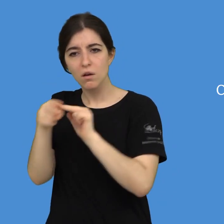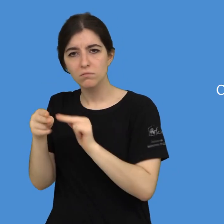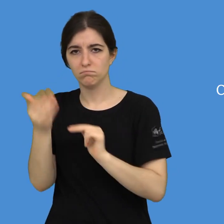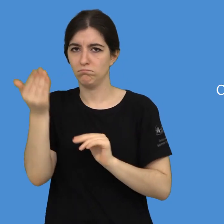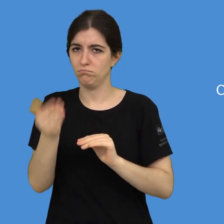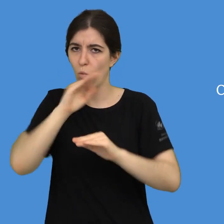importar